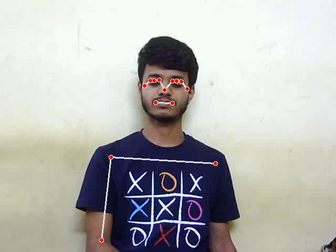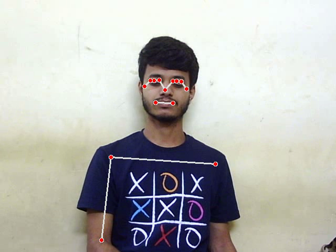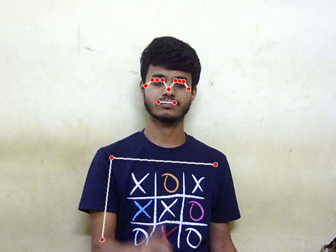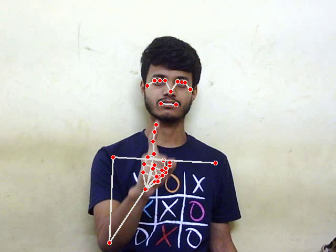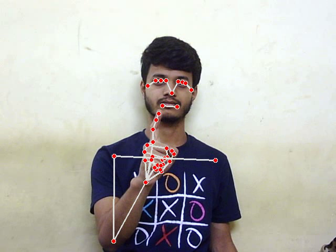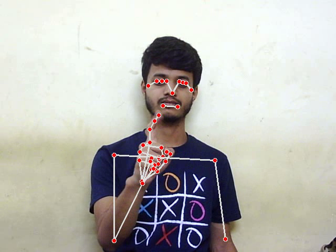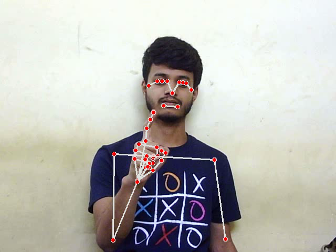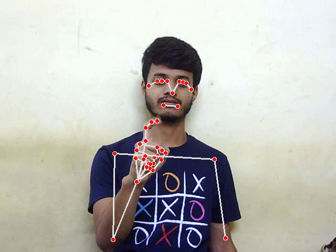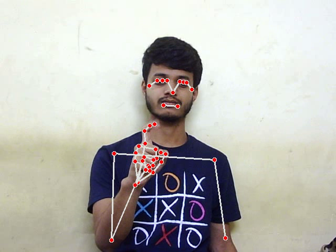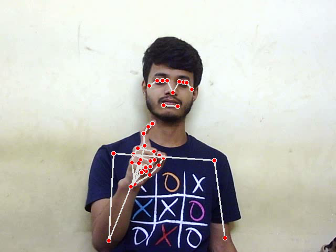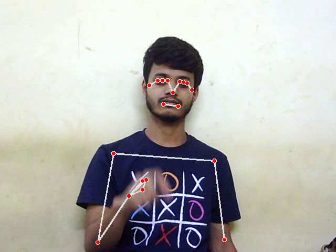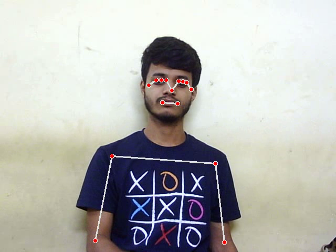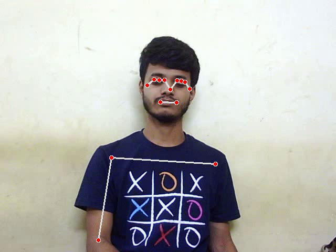question